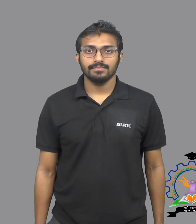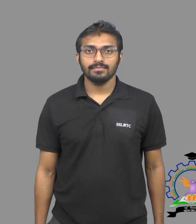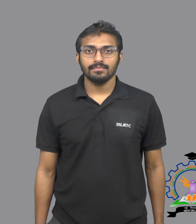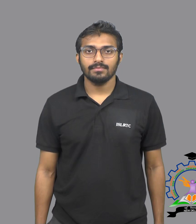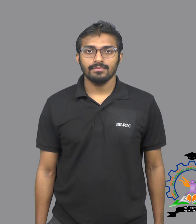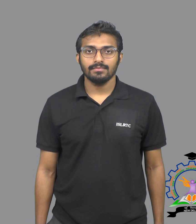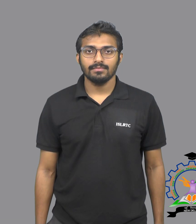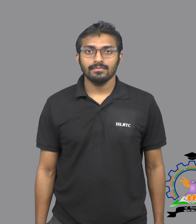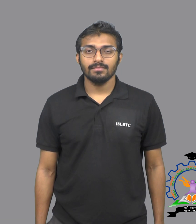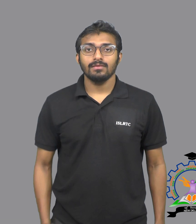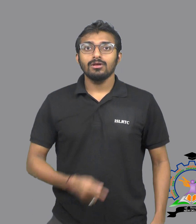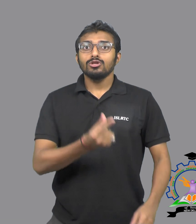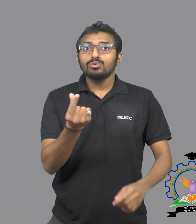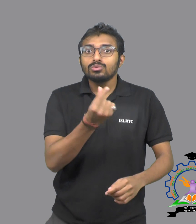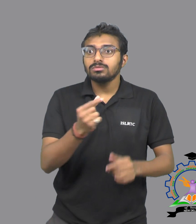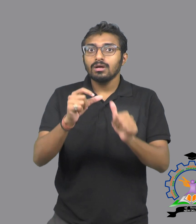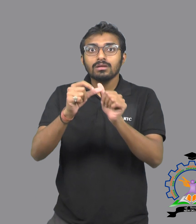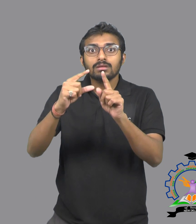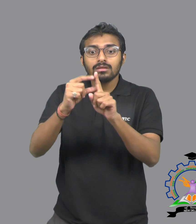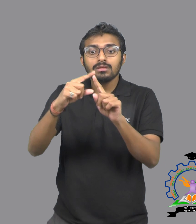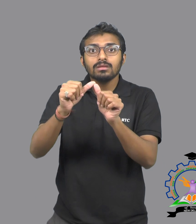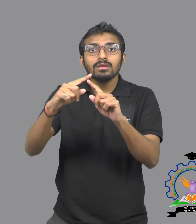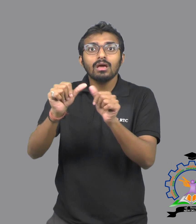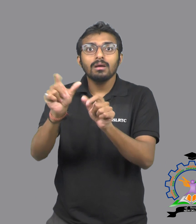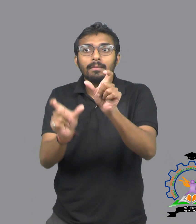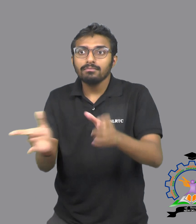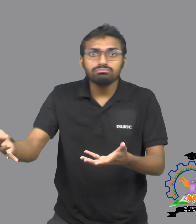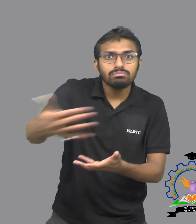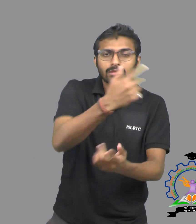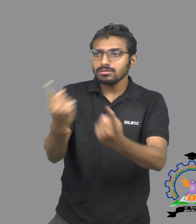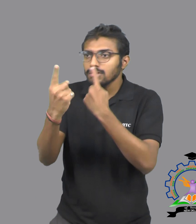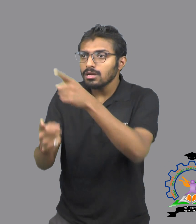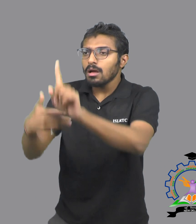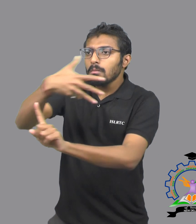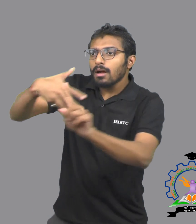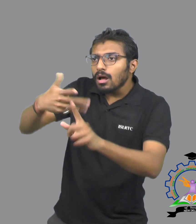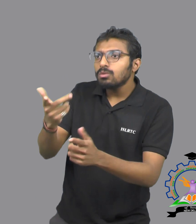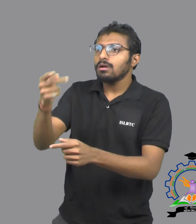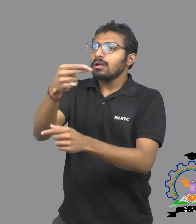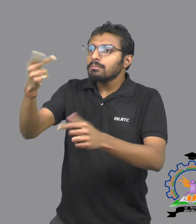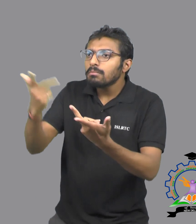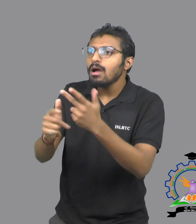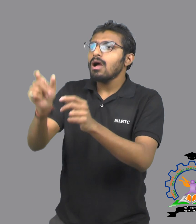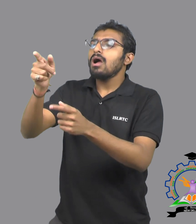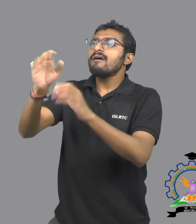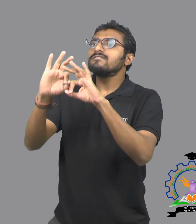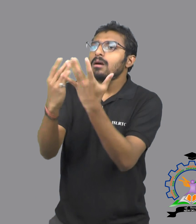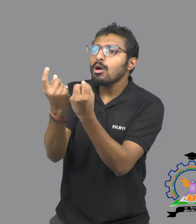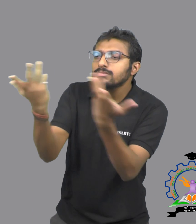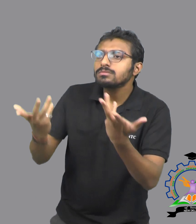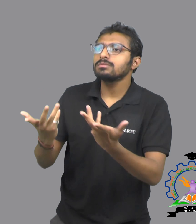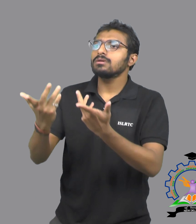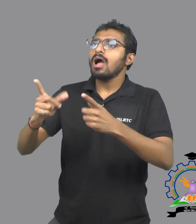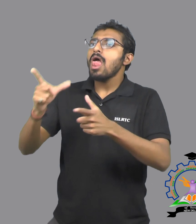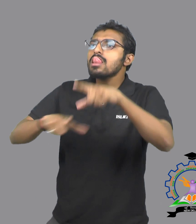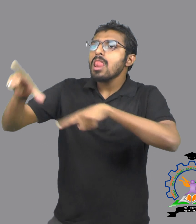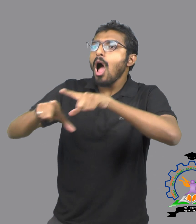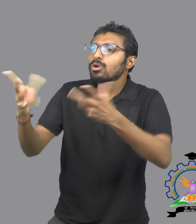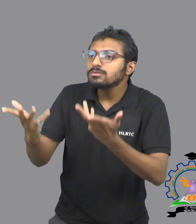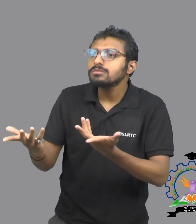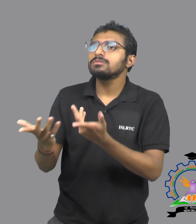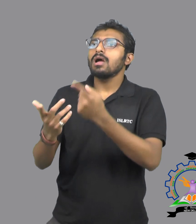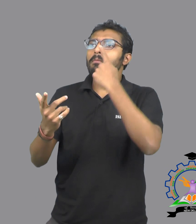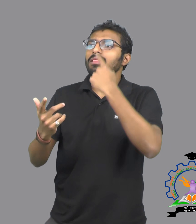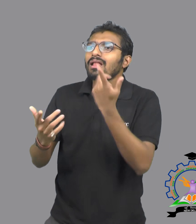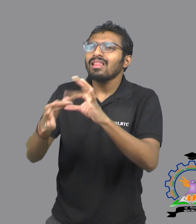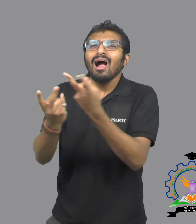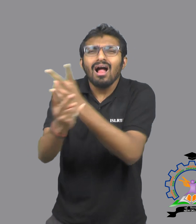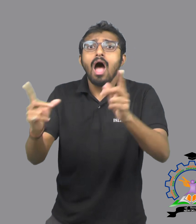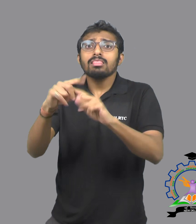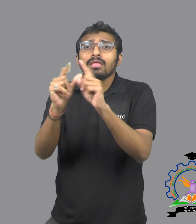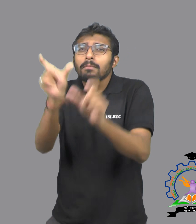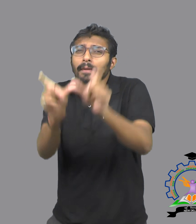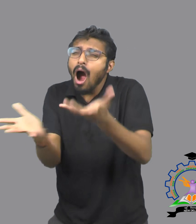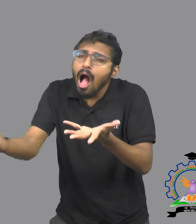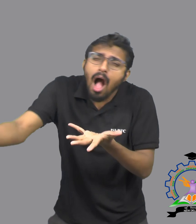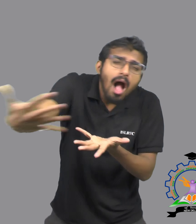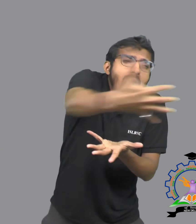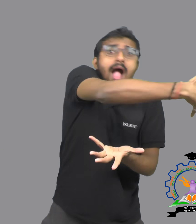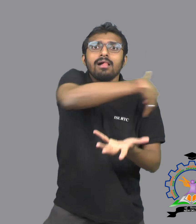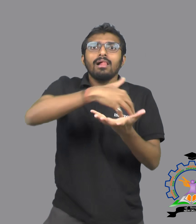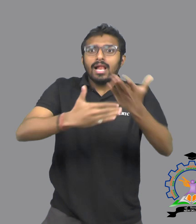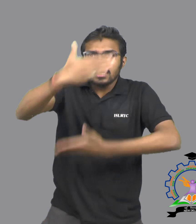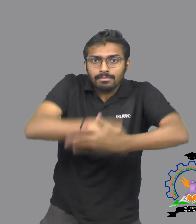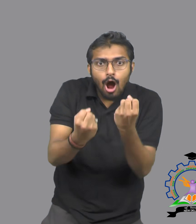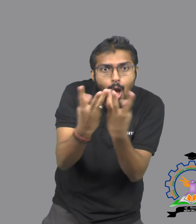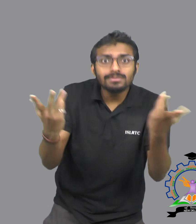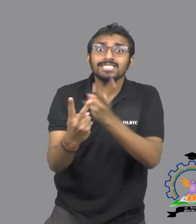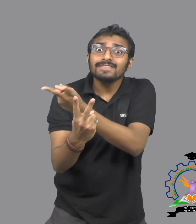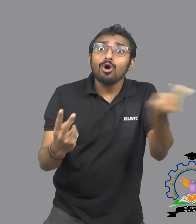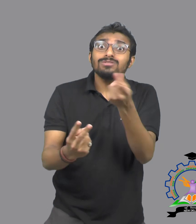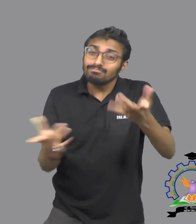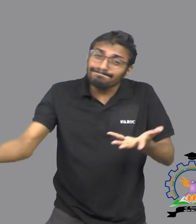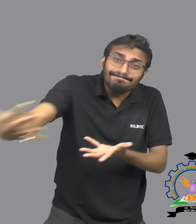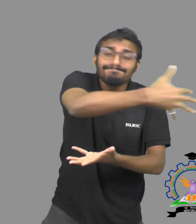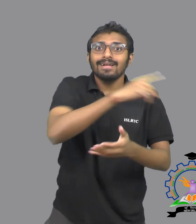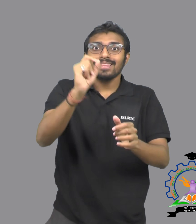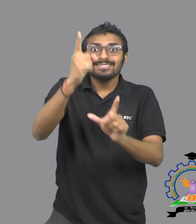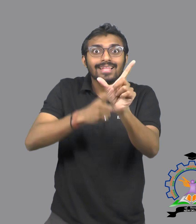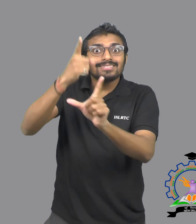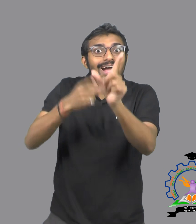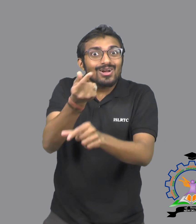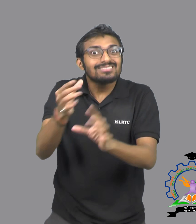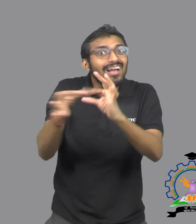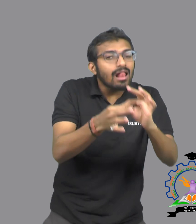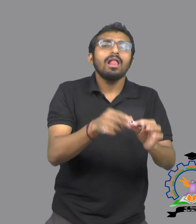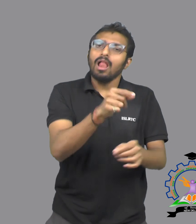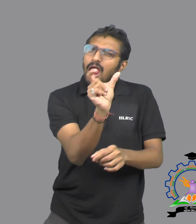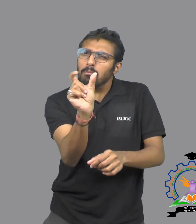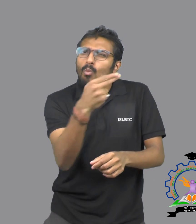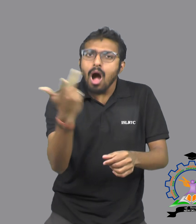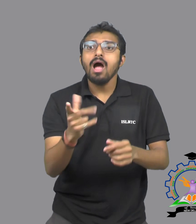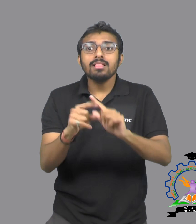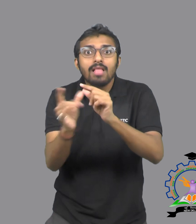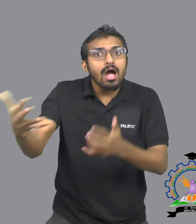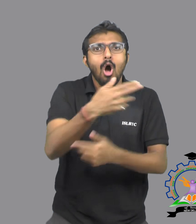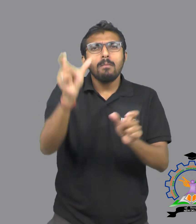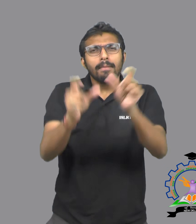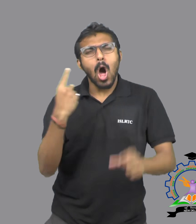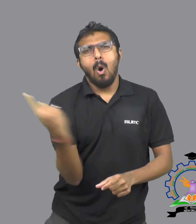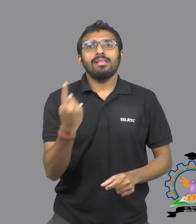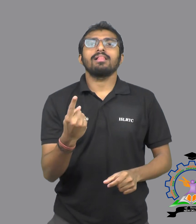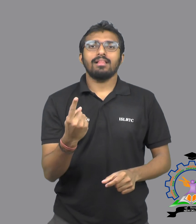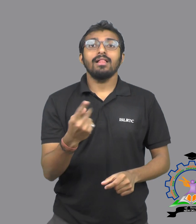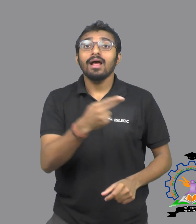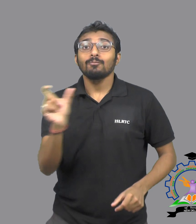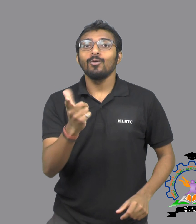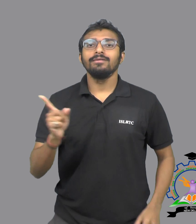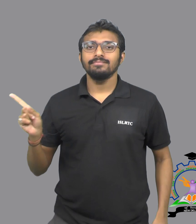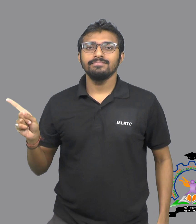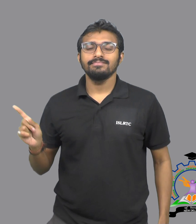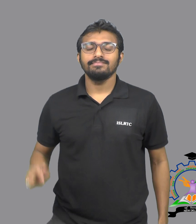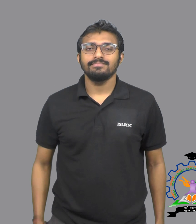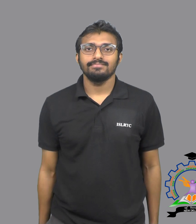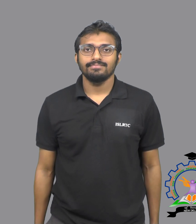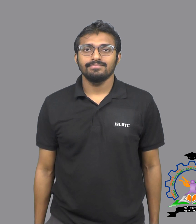Census